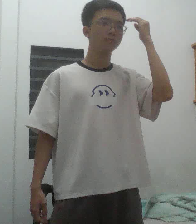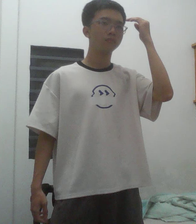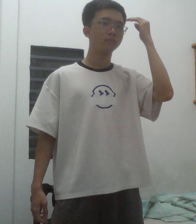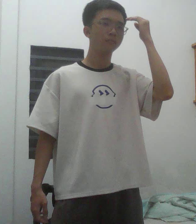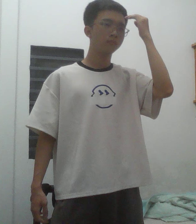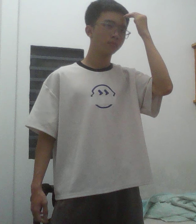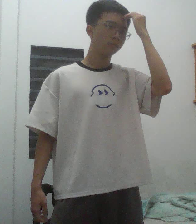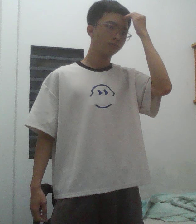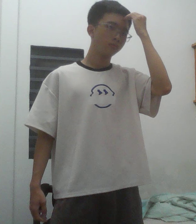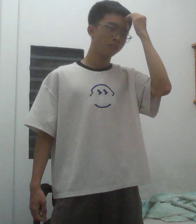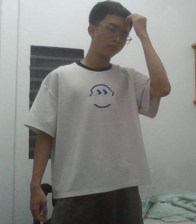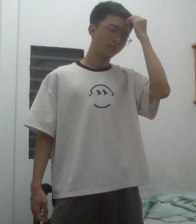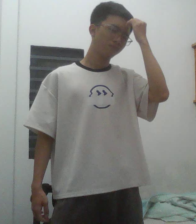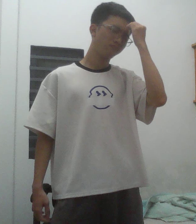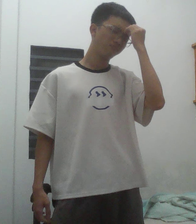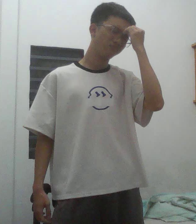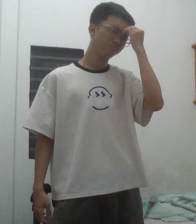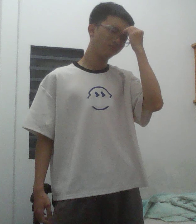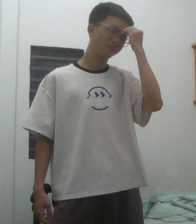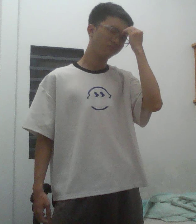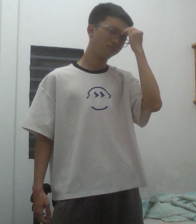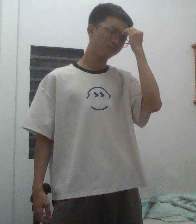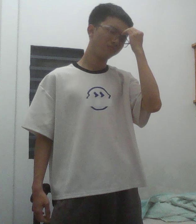benh